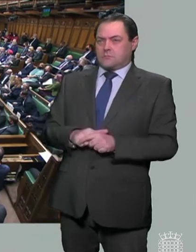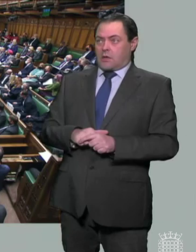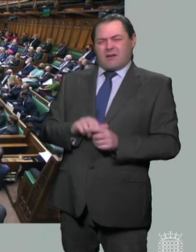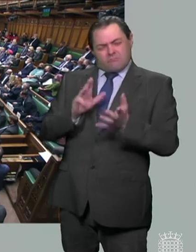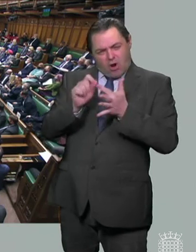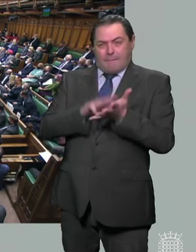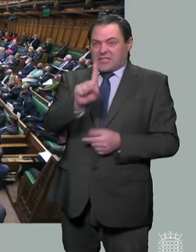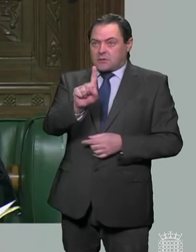Order.